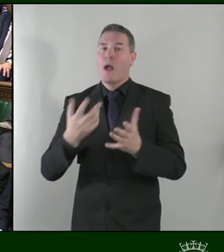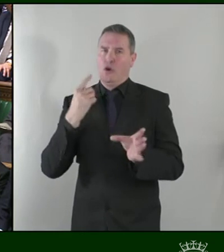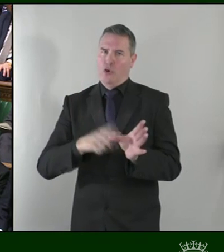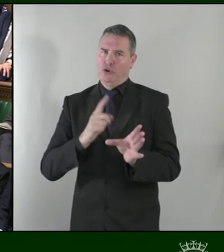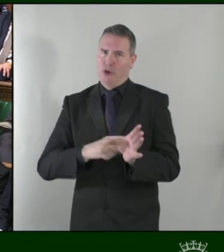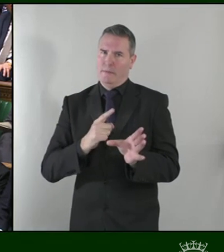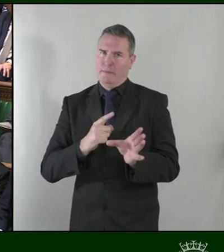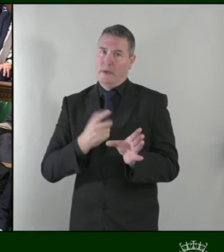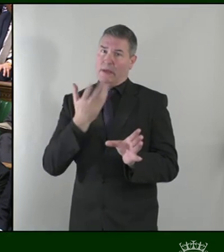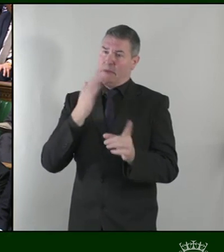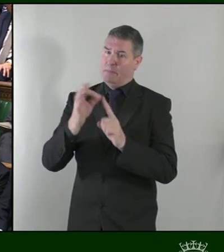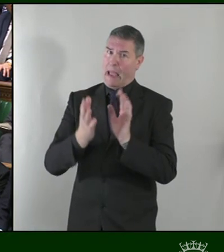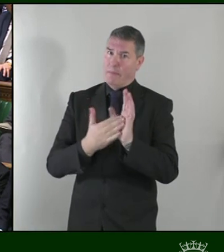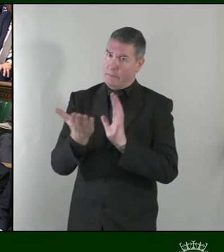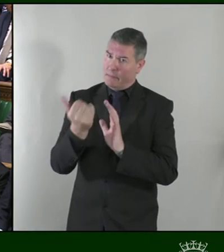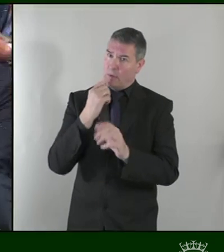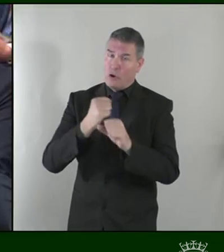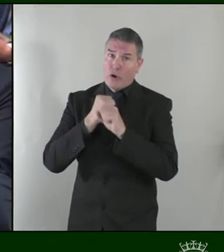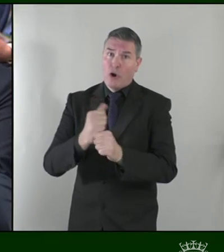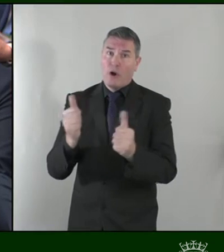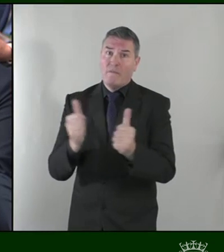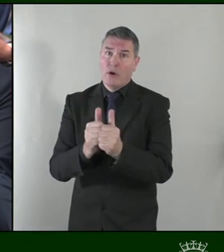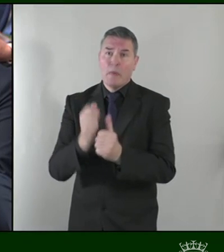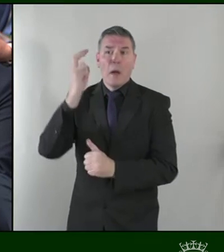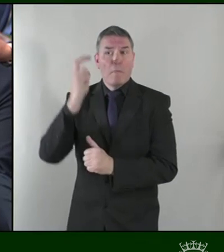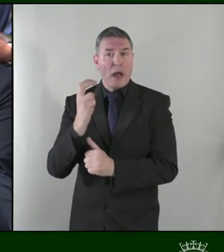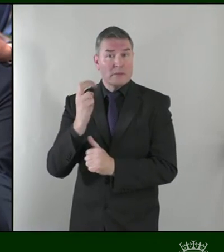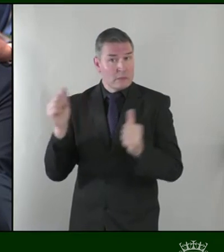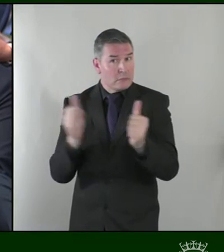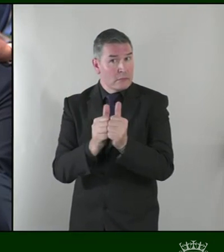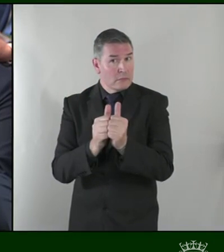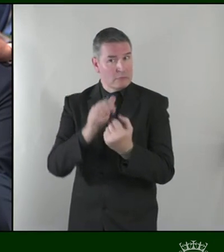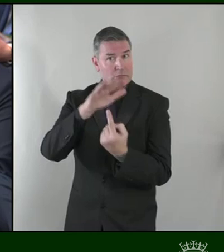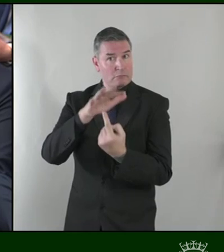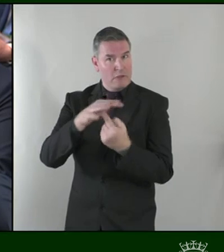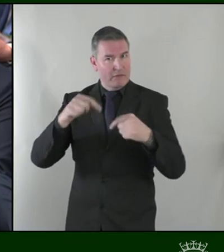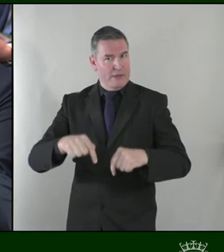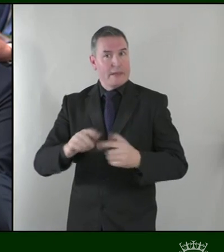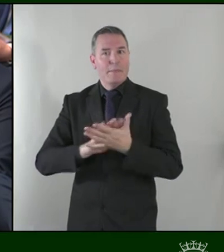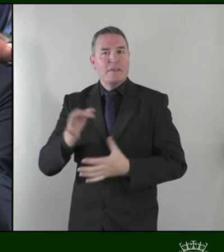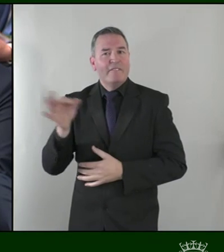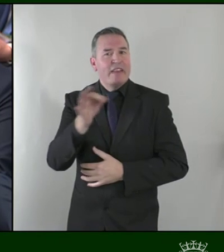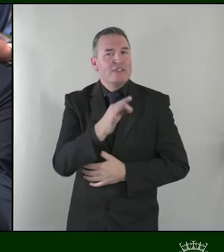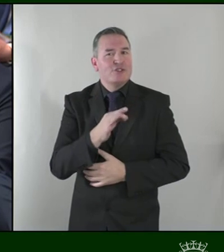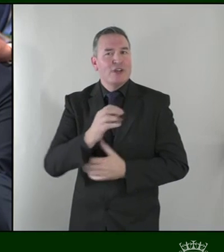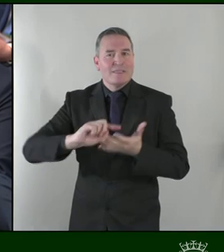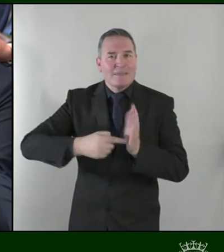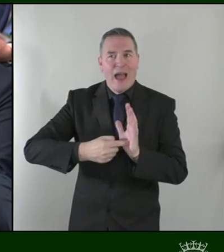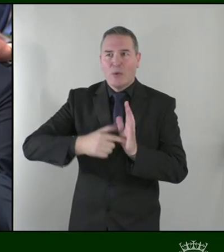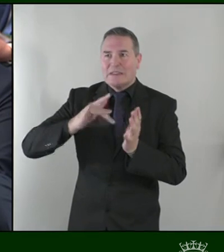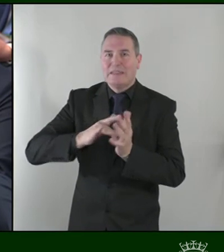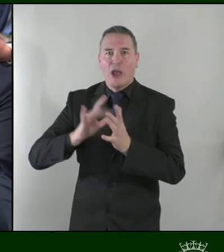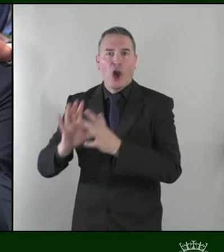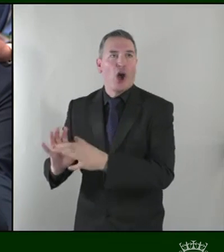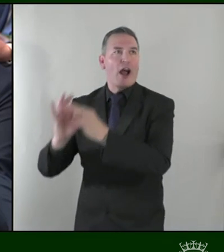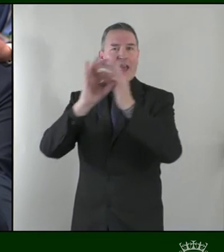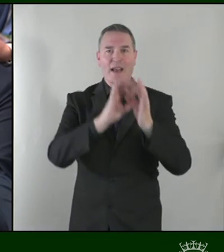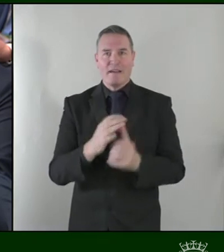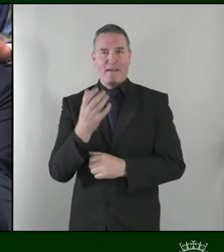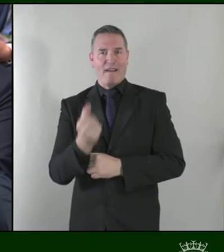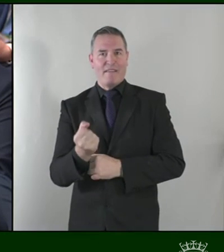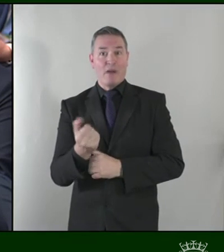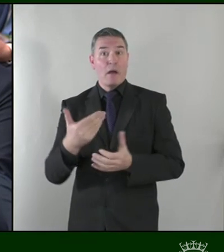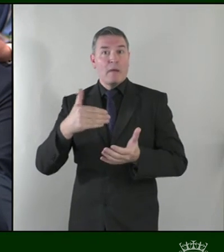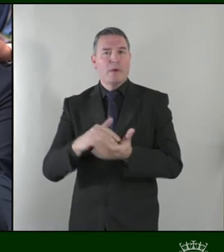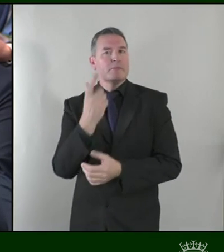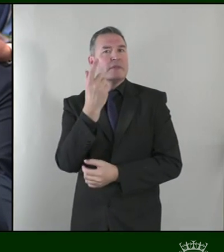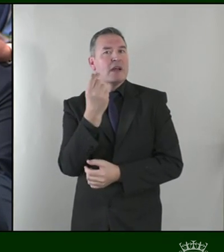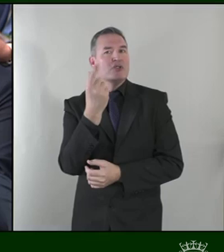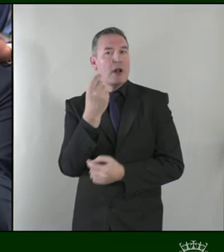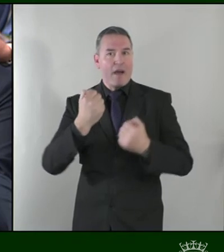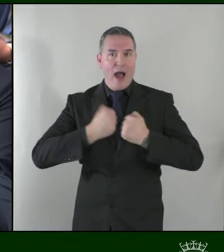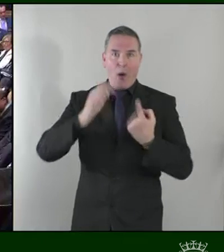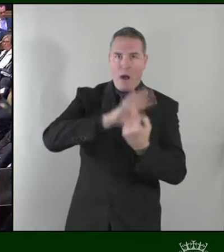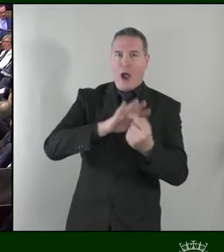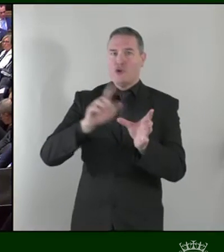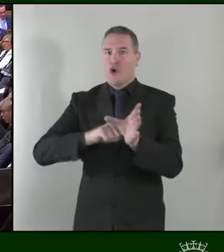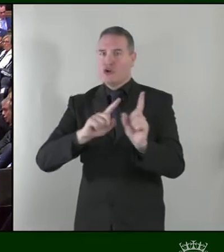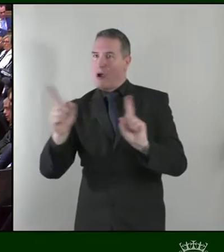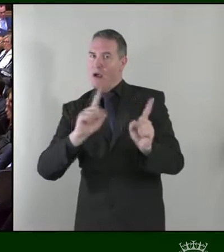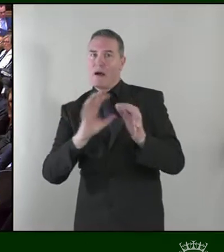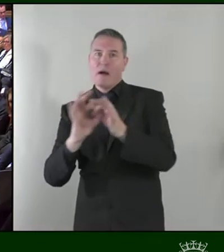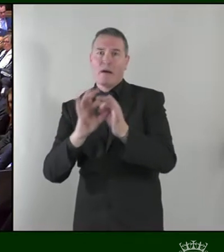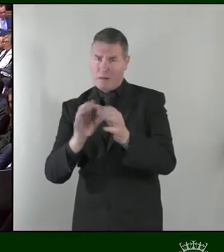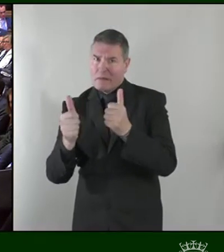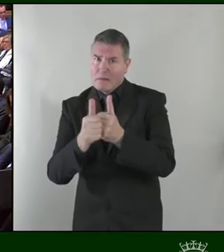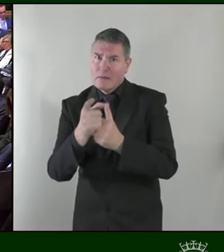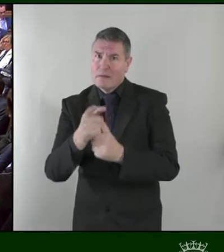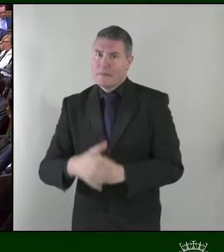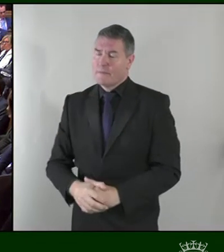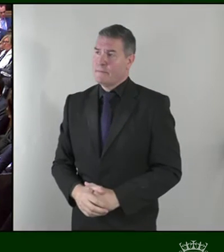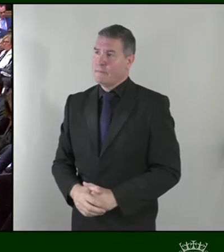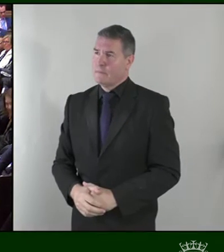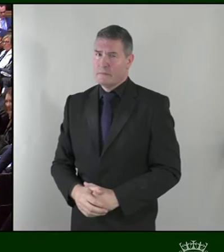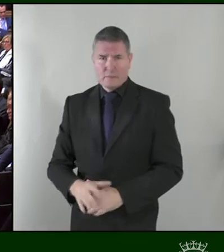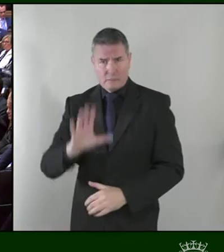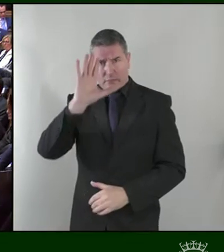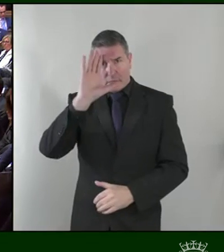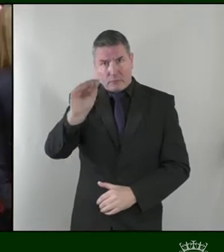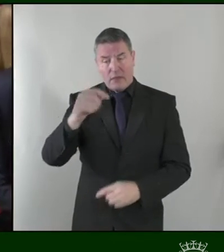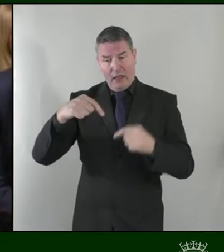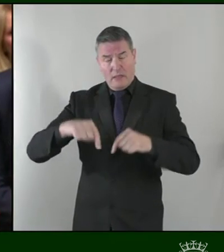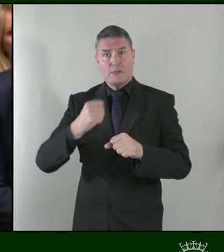Will the Prime Minister confirm that the Government fully back buses as an essential way not only to connect our villages, towns and cities across the north, but to unlock the potential of Rother Valley and South Yorkshire?